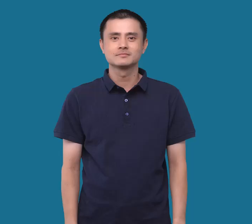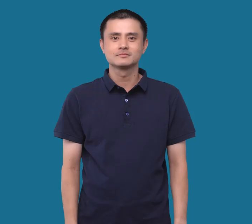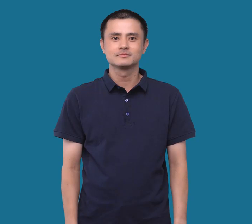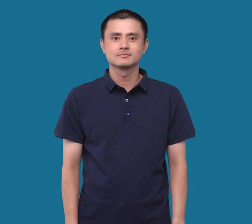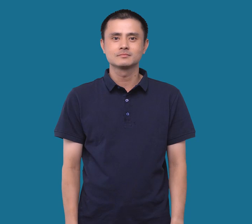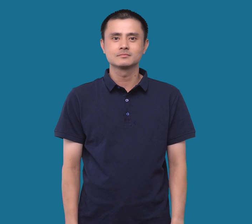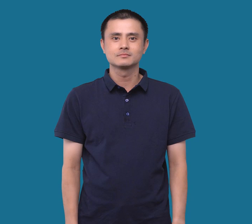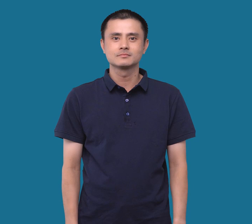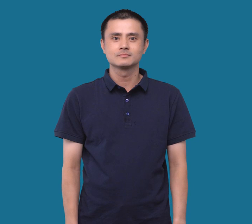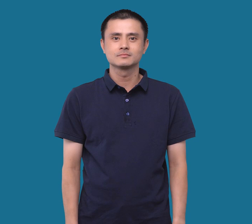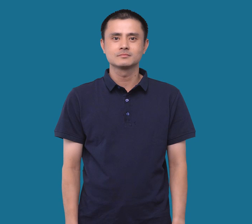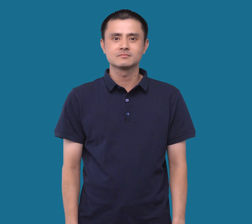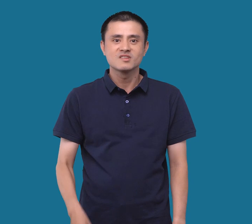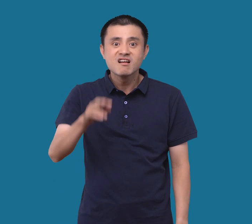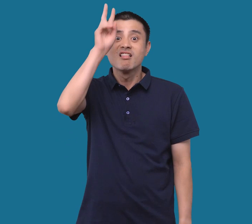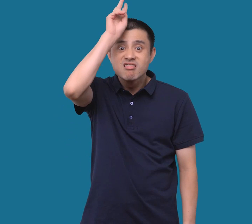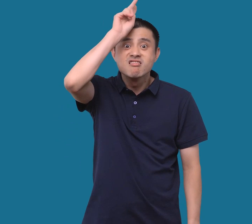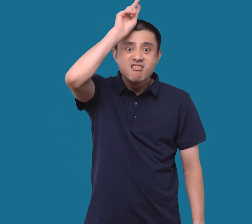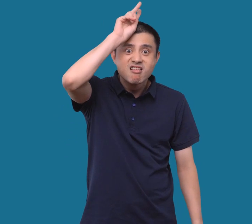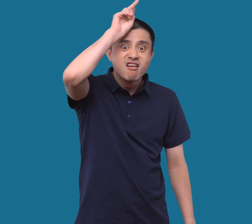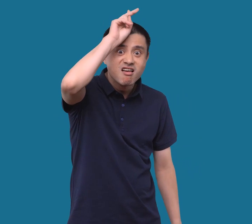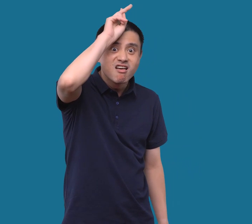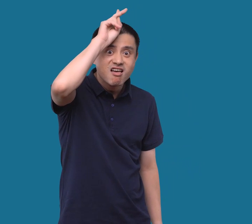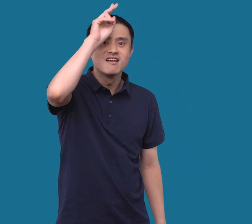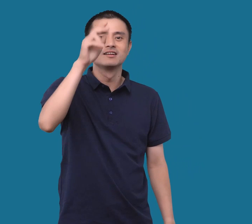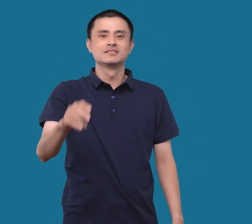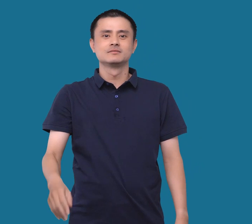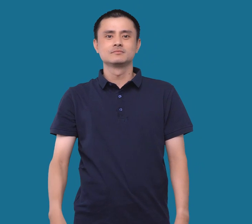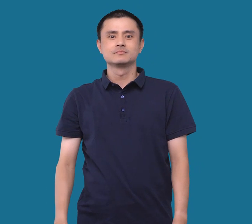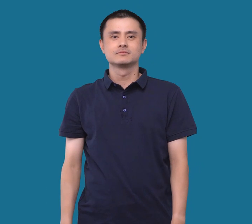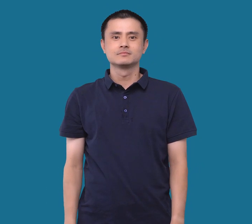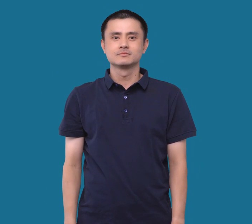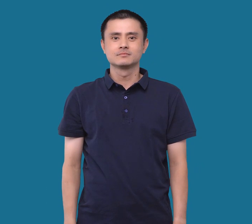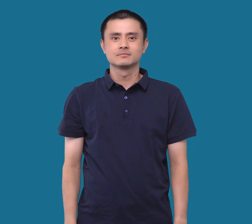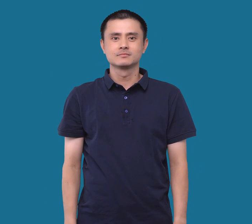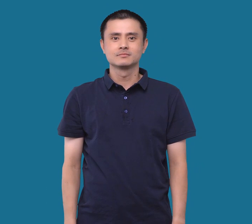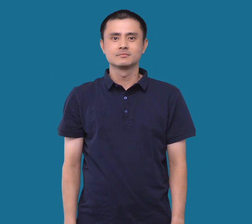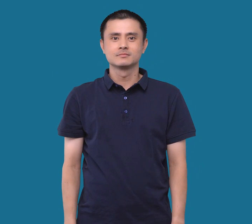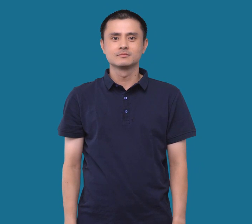bụi đời